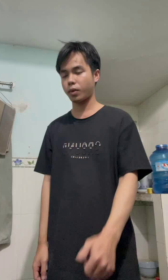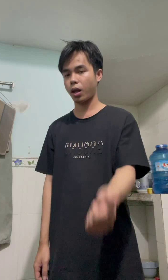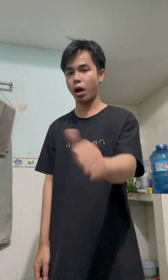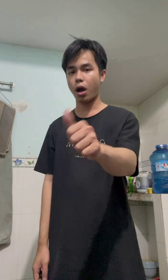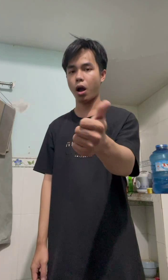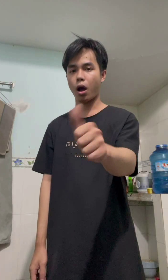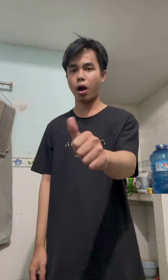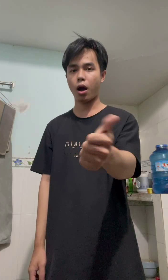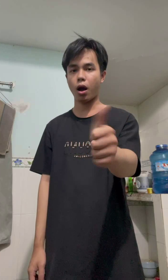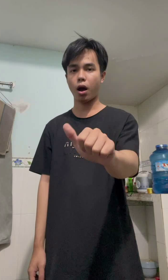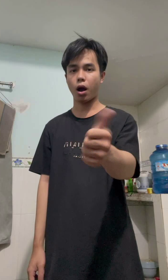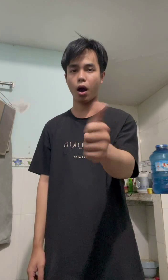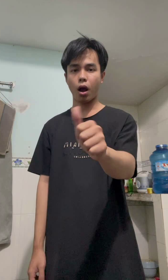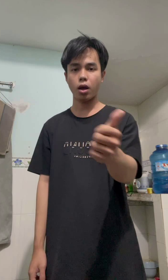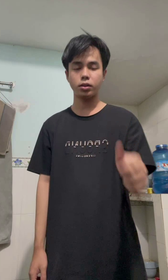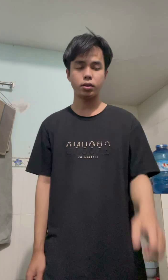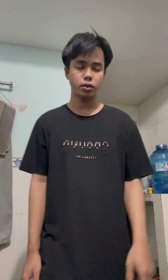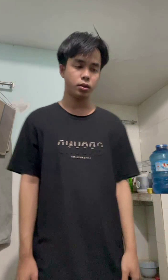ai